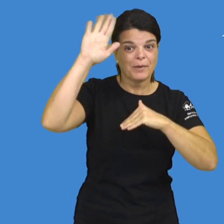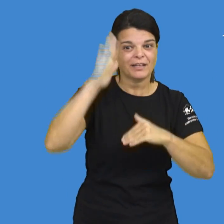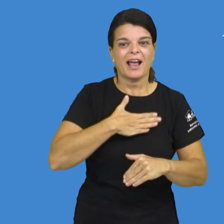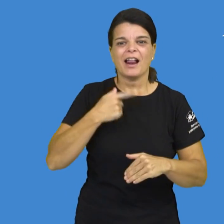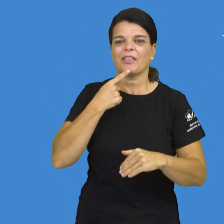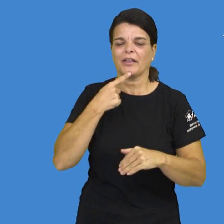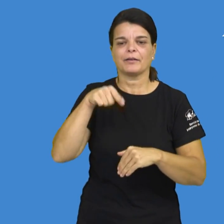querer decir